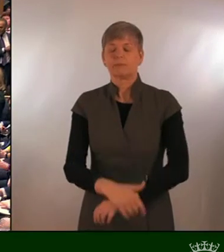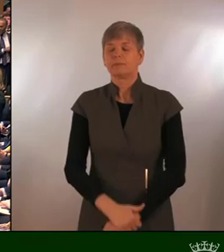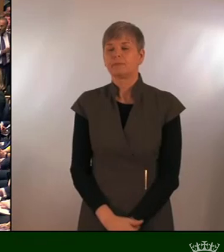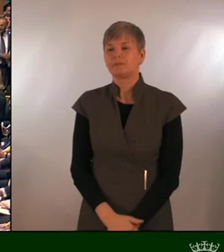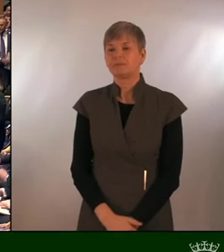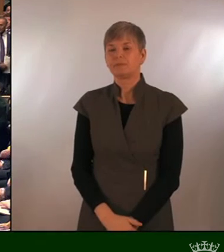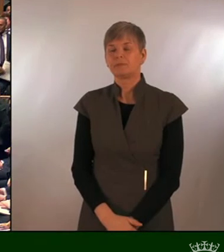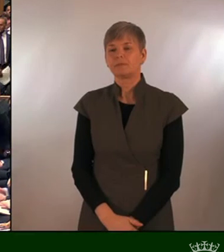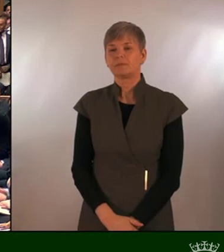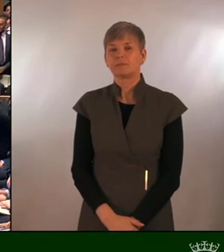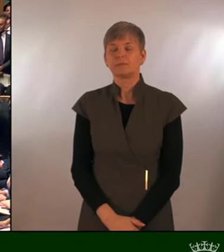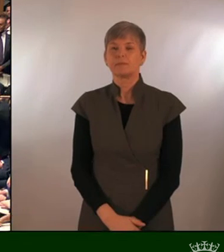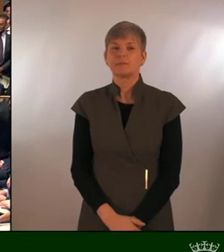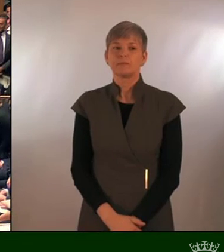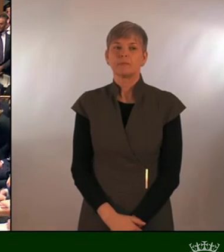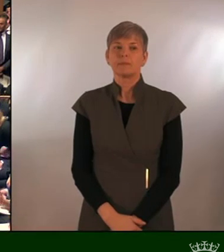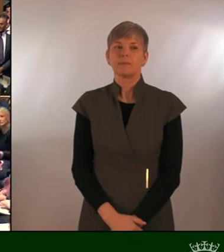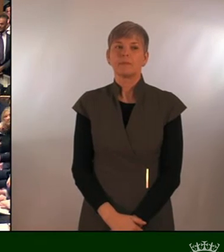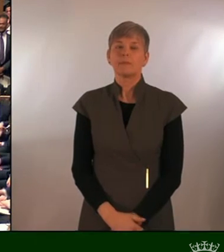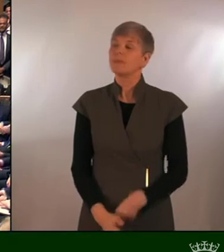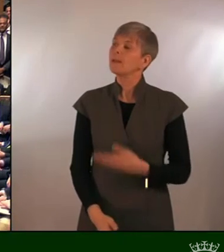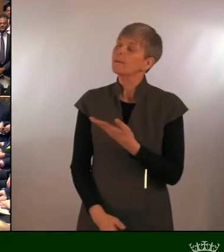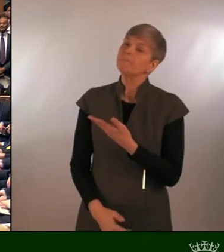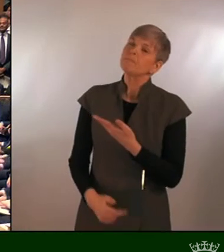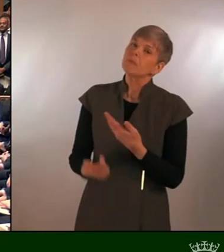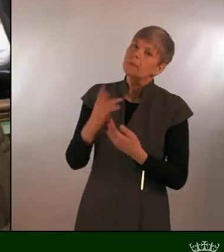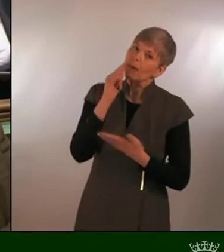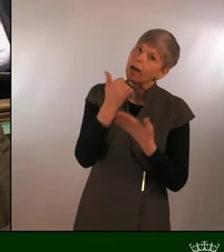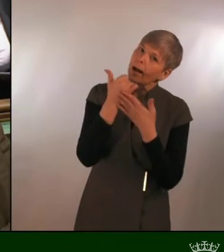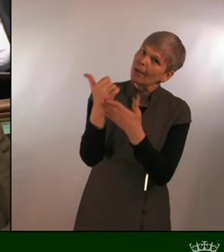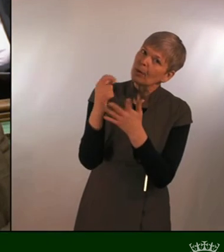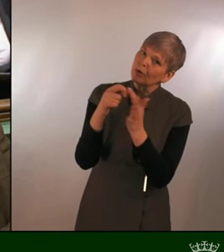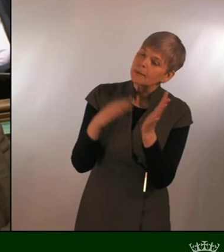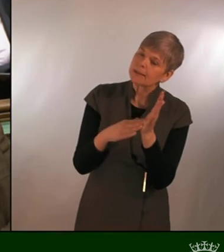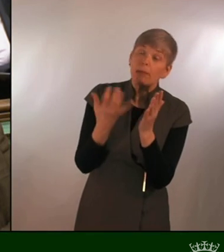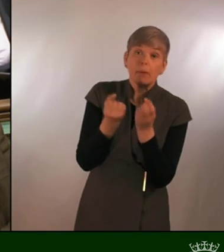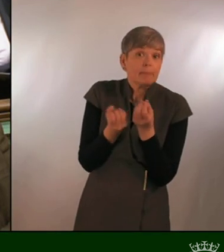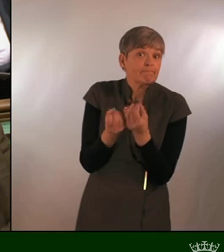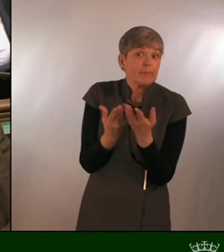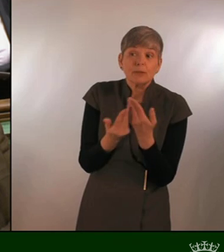Let me try to help the Prime Minister and perhaps inform him of the detail.